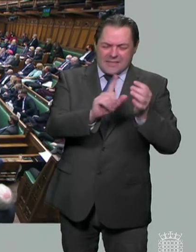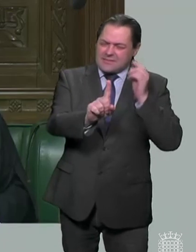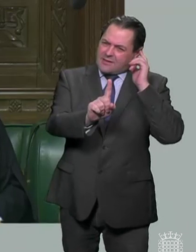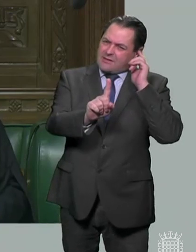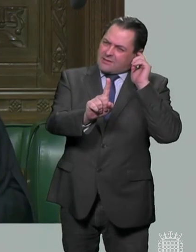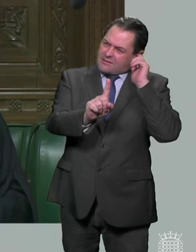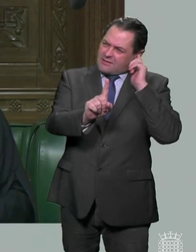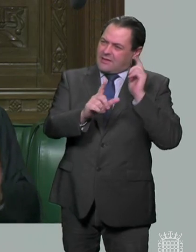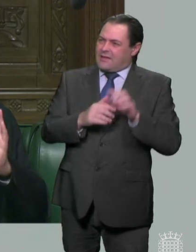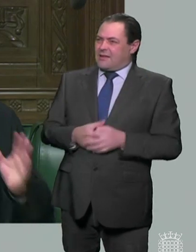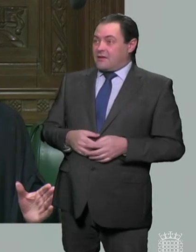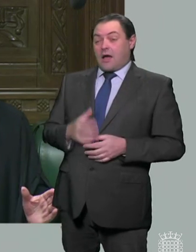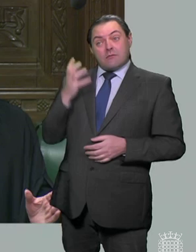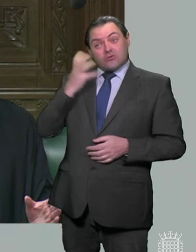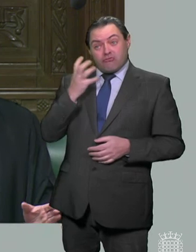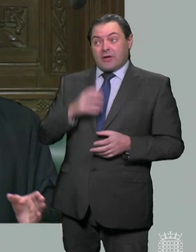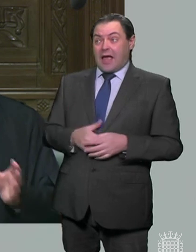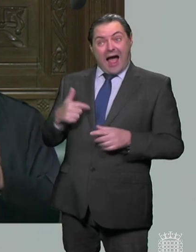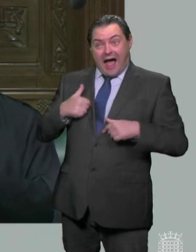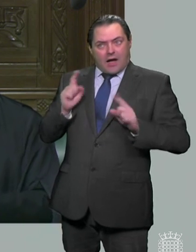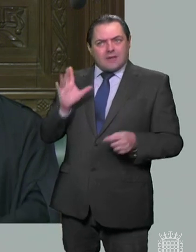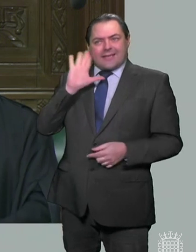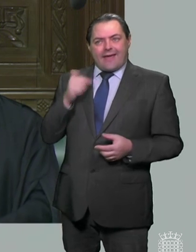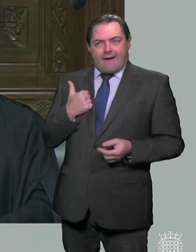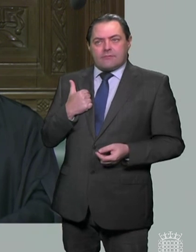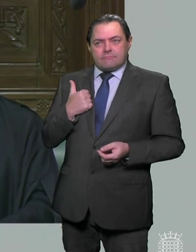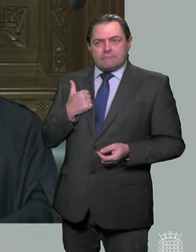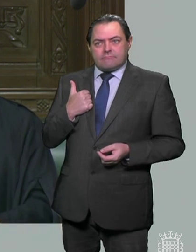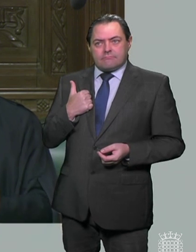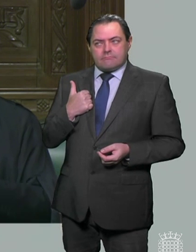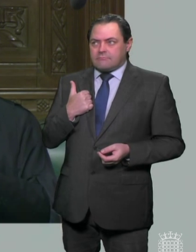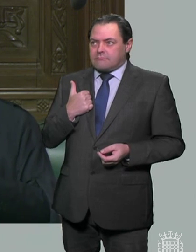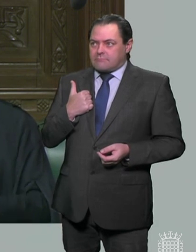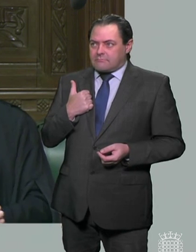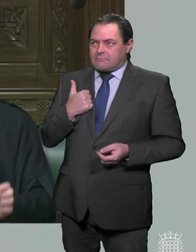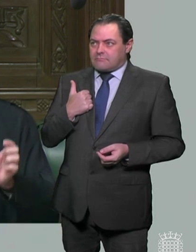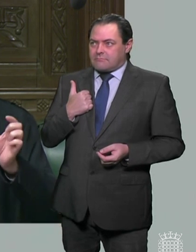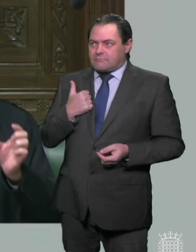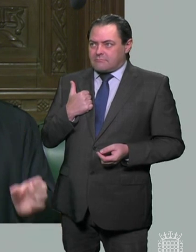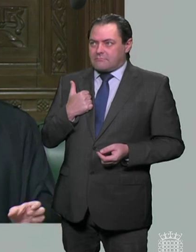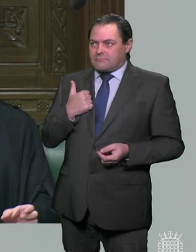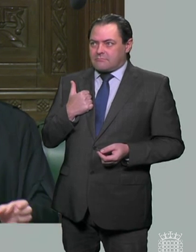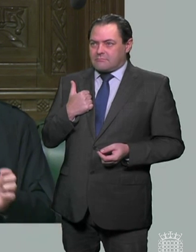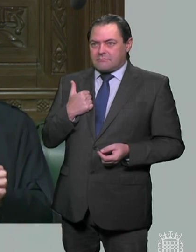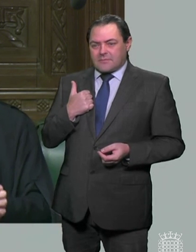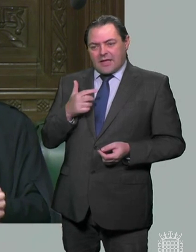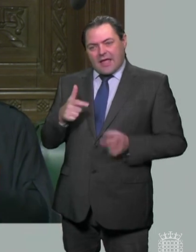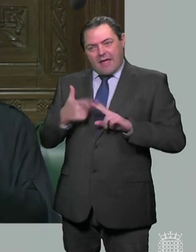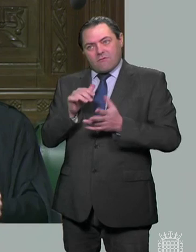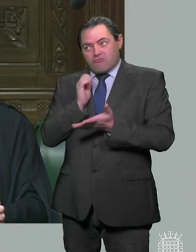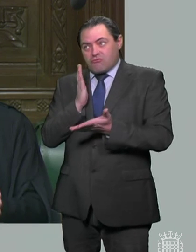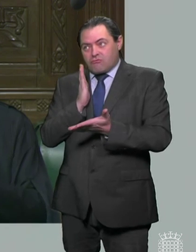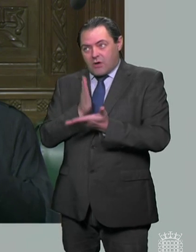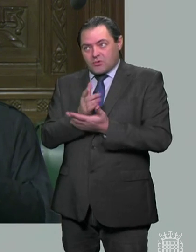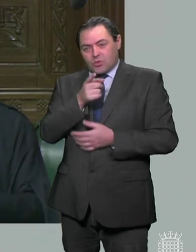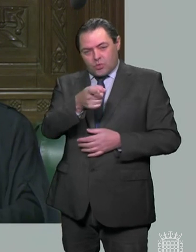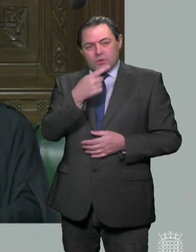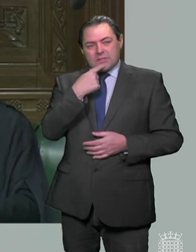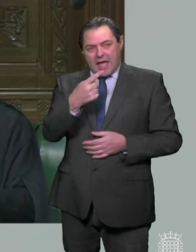Order. Prime Minister, I am struggling to hear, but if I am correct about what was said, it was about the Leader of the Opposition and misconduct.